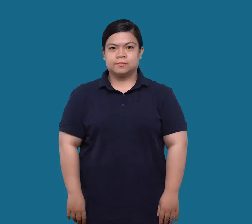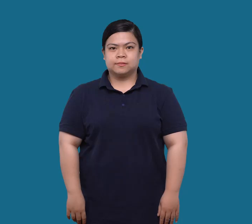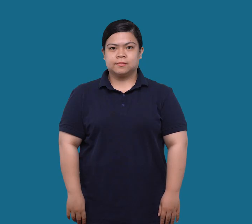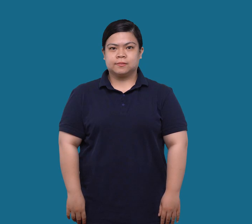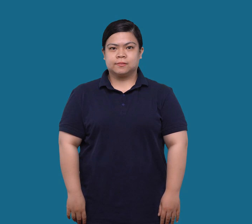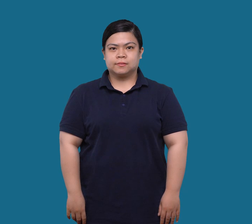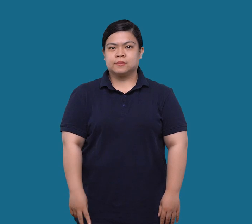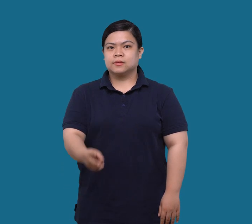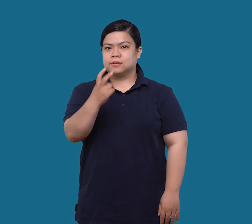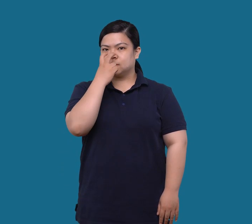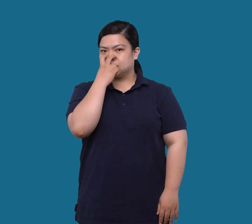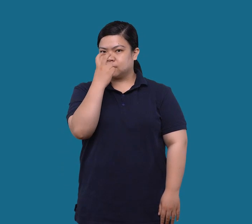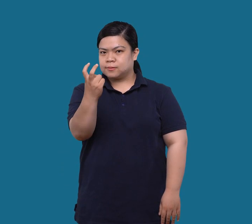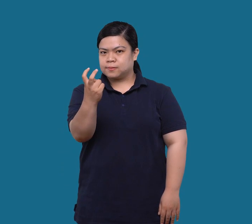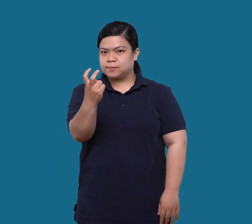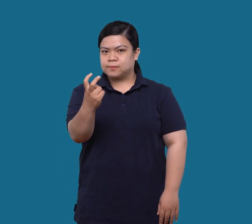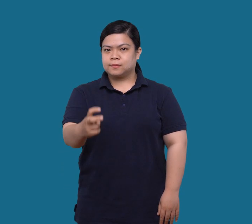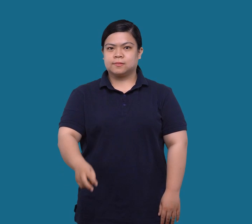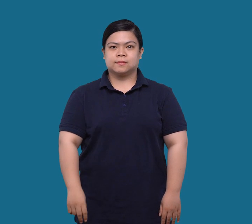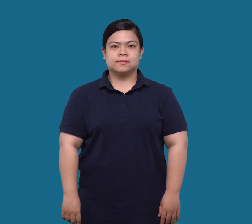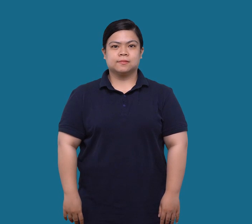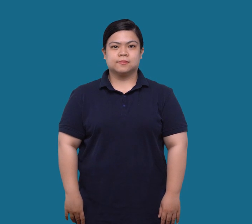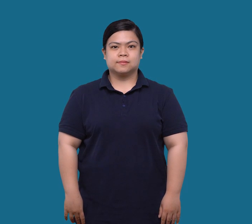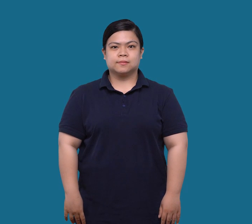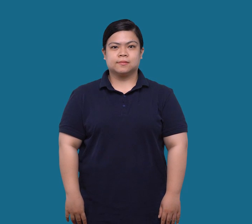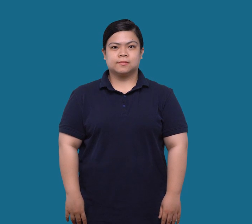xem